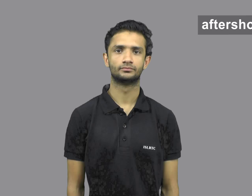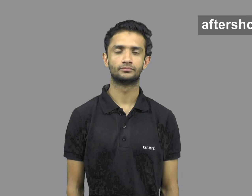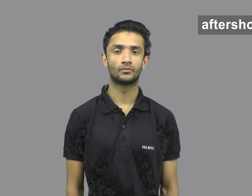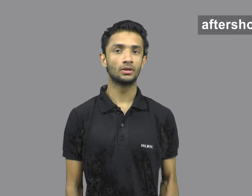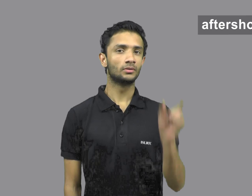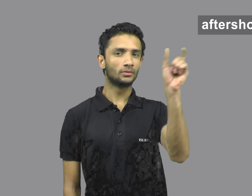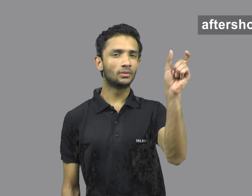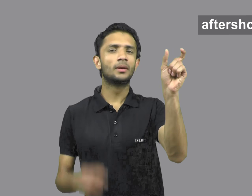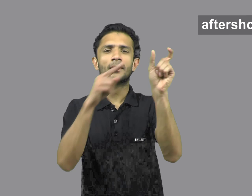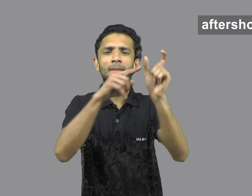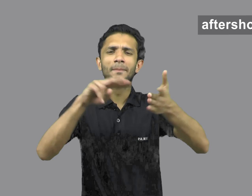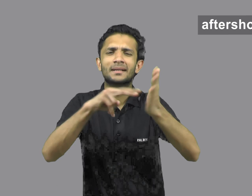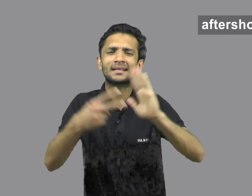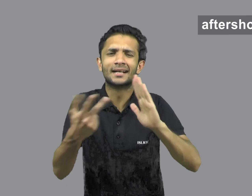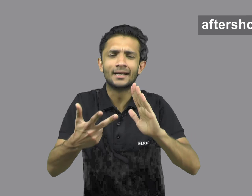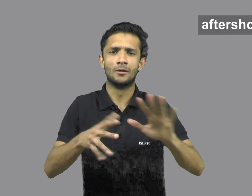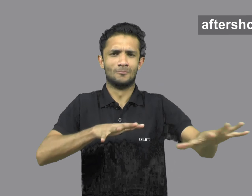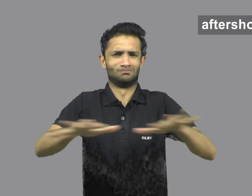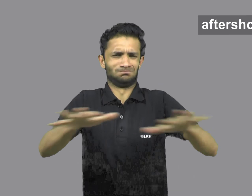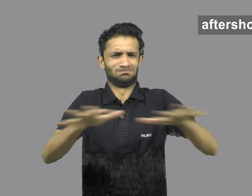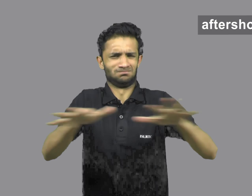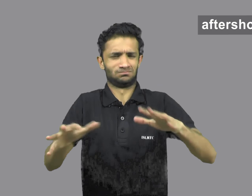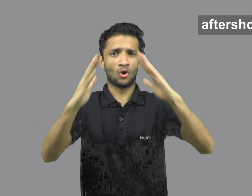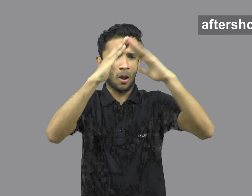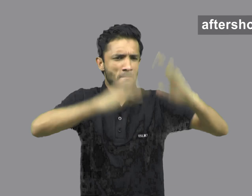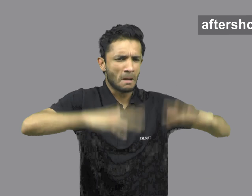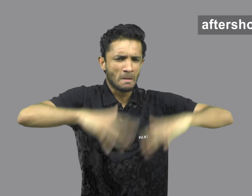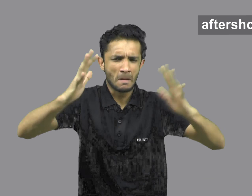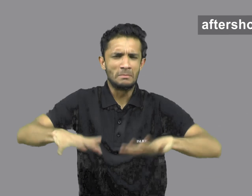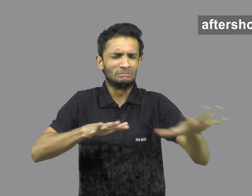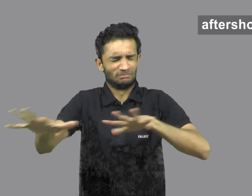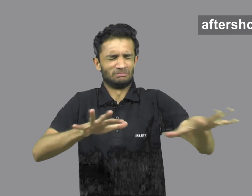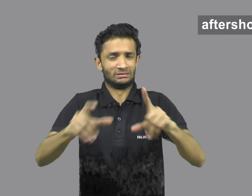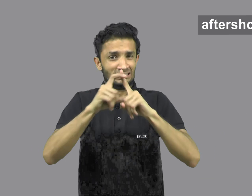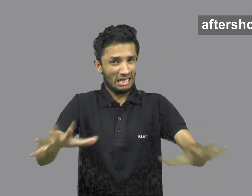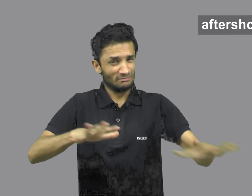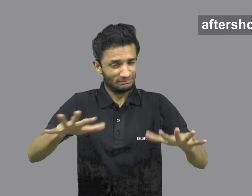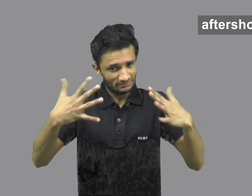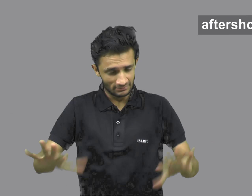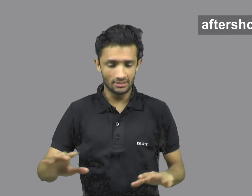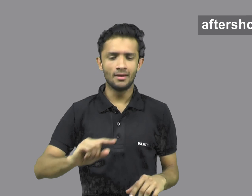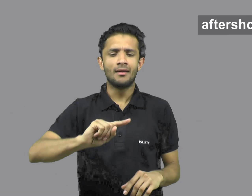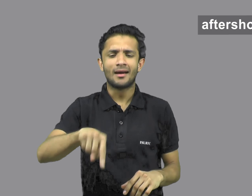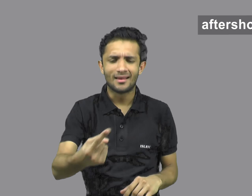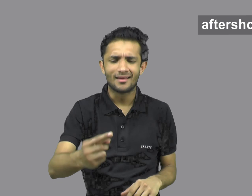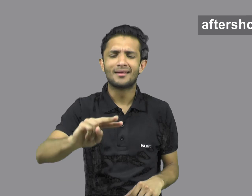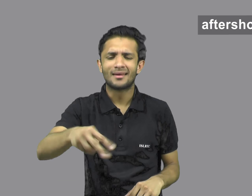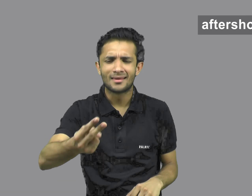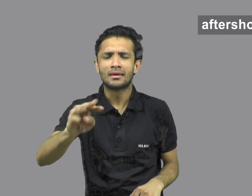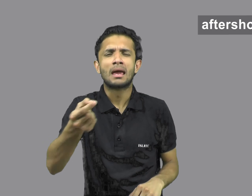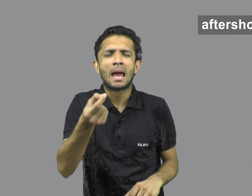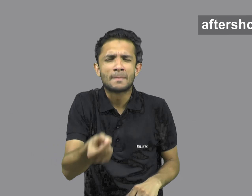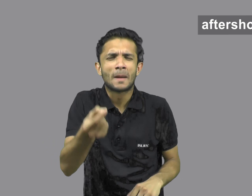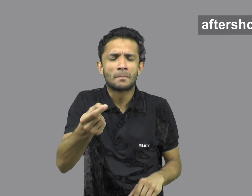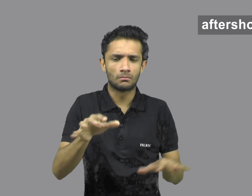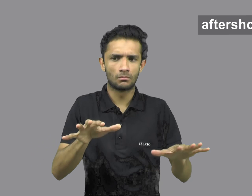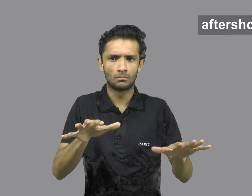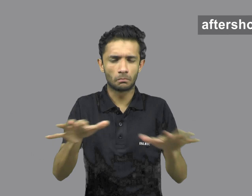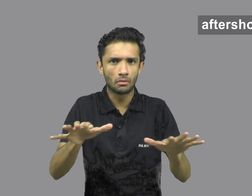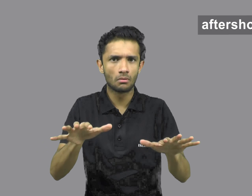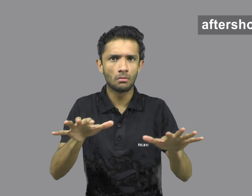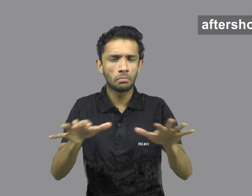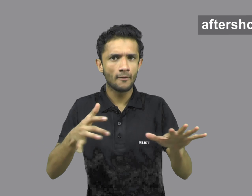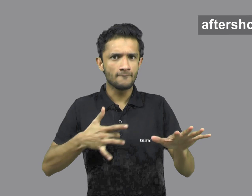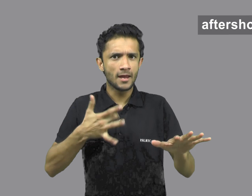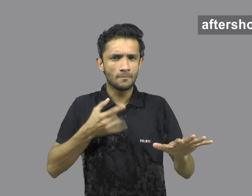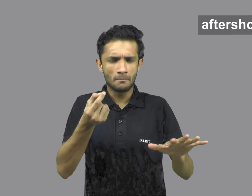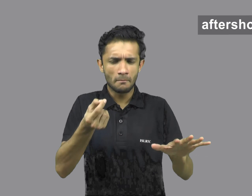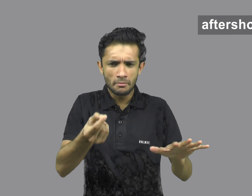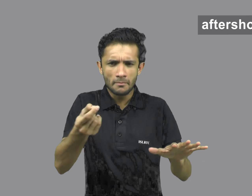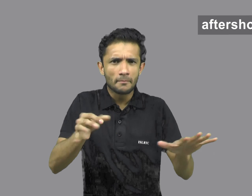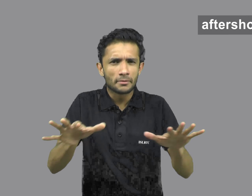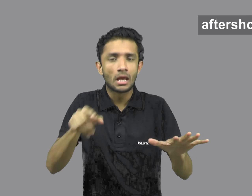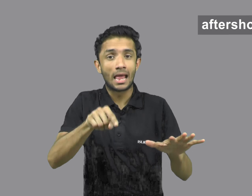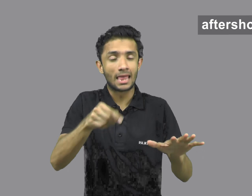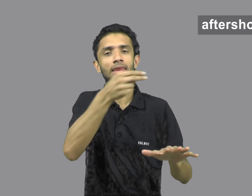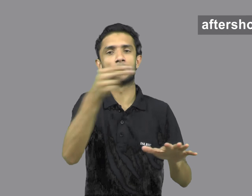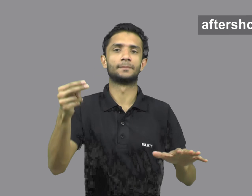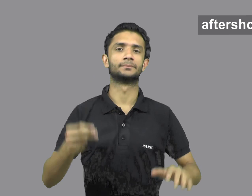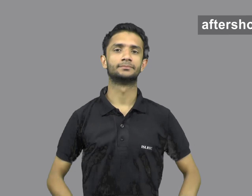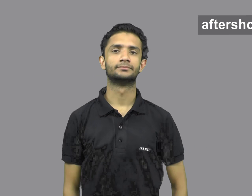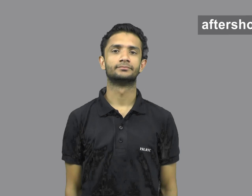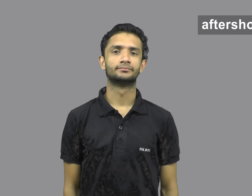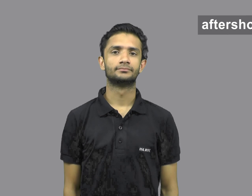Aftershocks